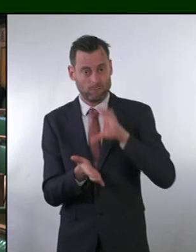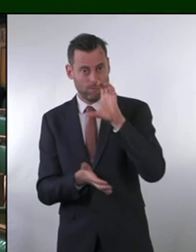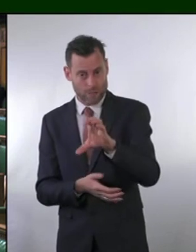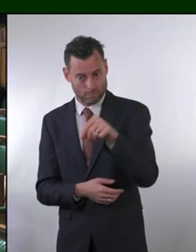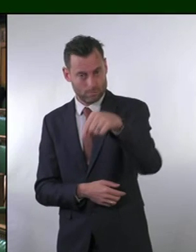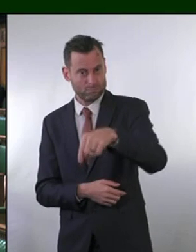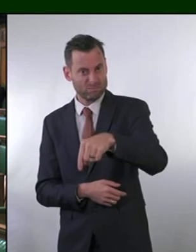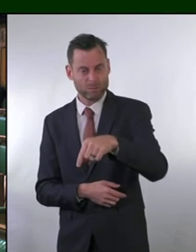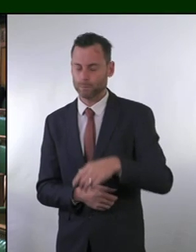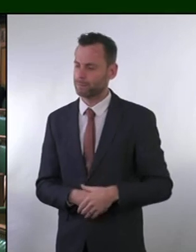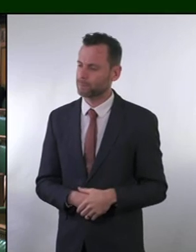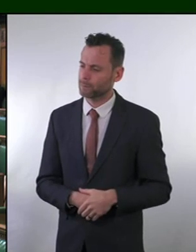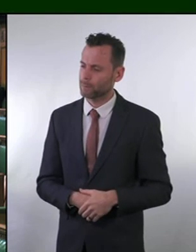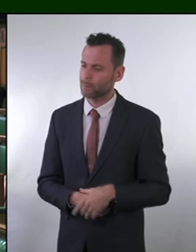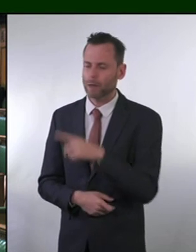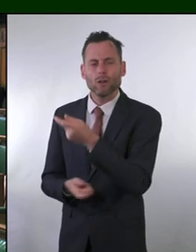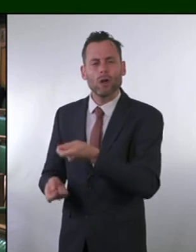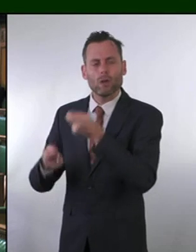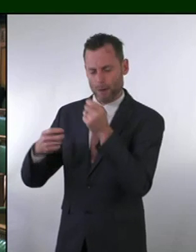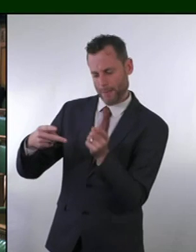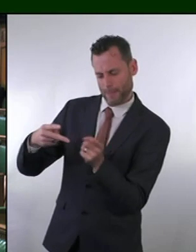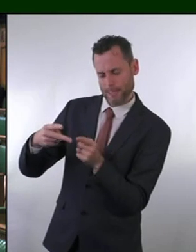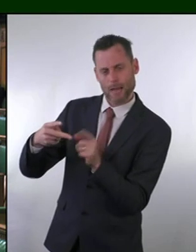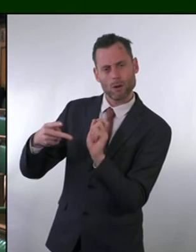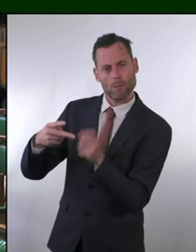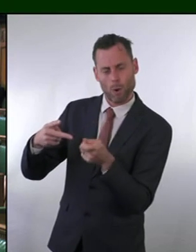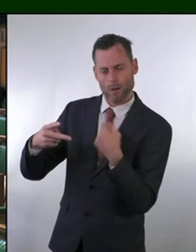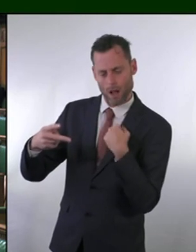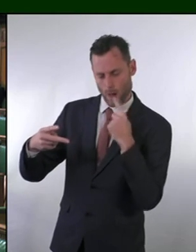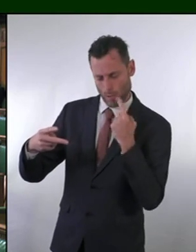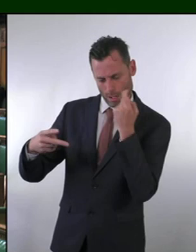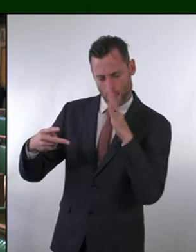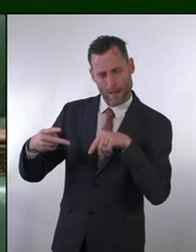I will look at the second point my hon.